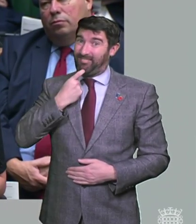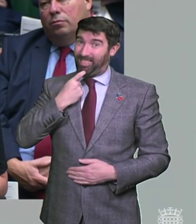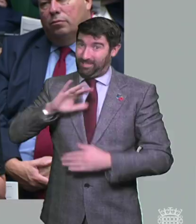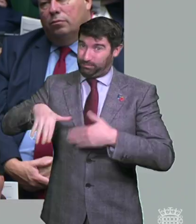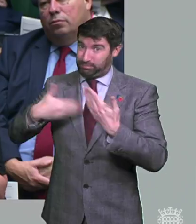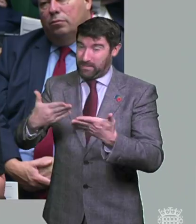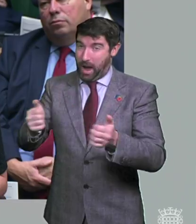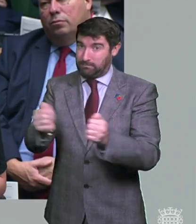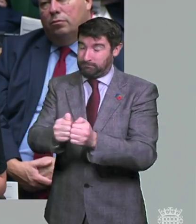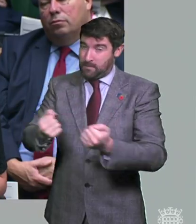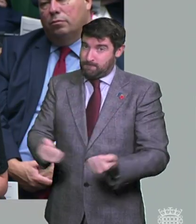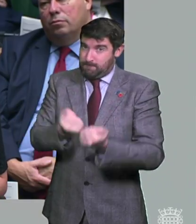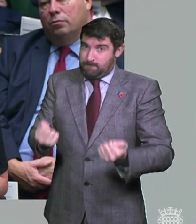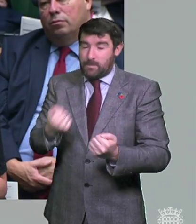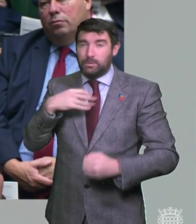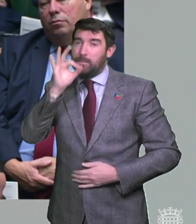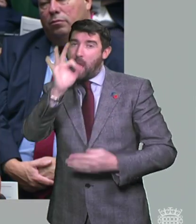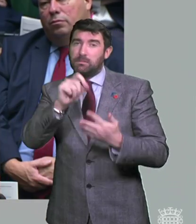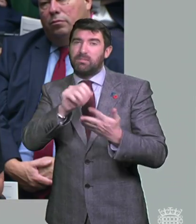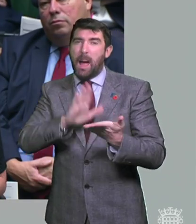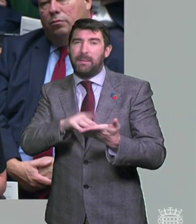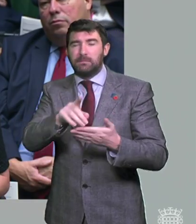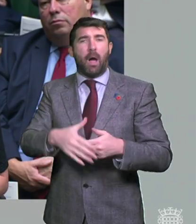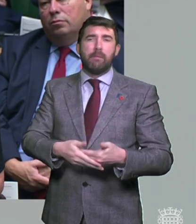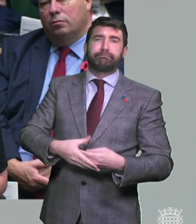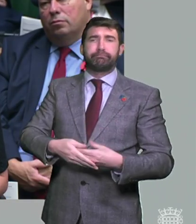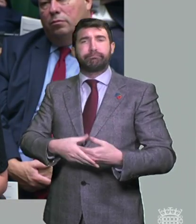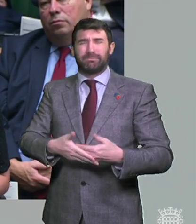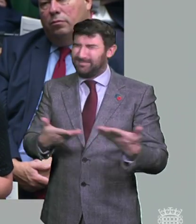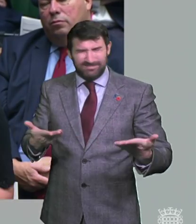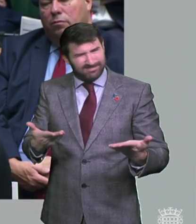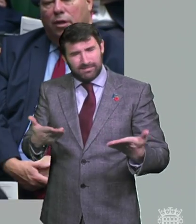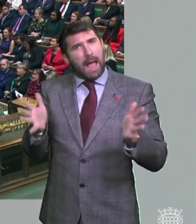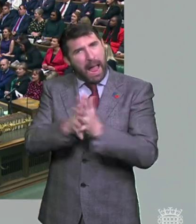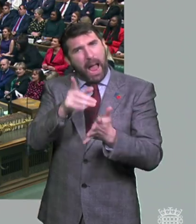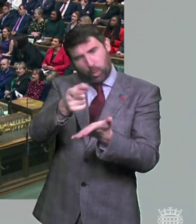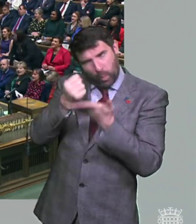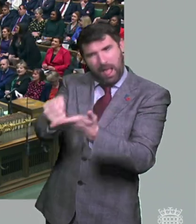If so, will the Government not sit on their hands? What is the Prime Minister’s plan for steel?